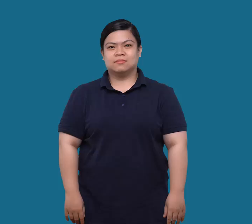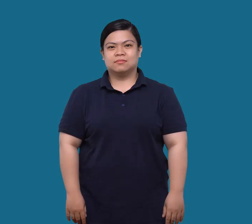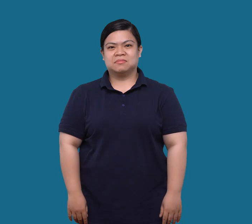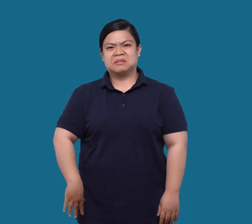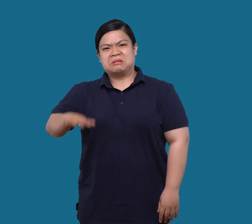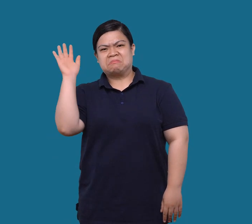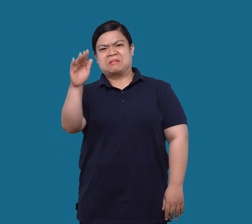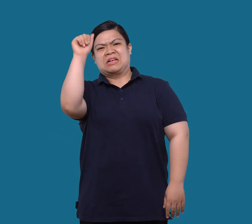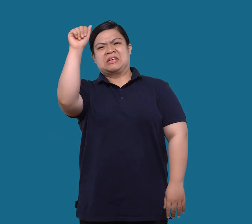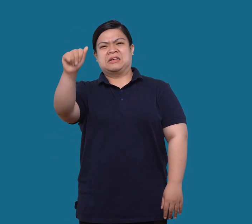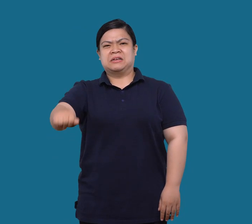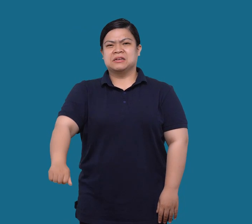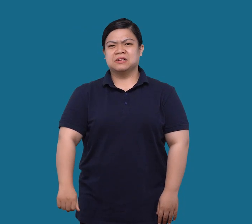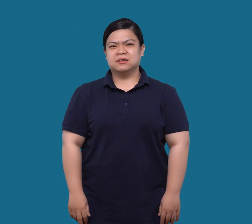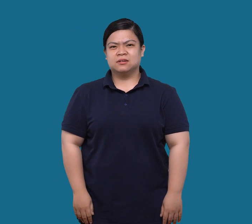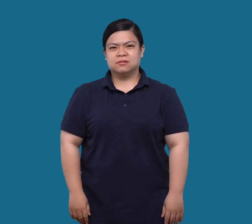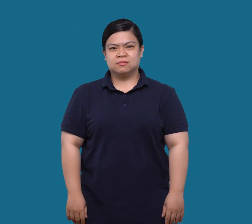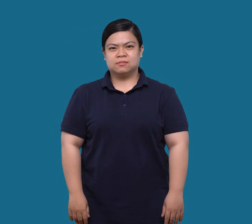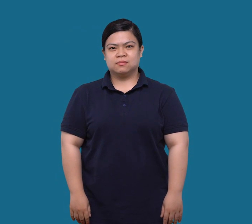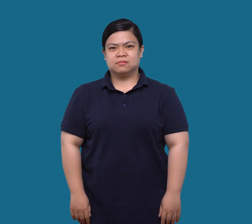dám làm